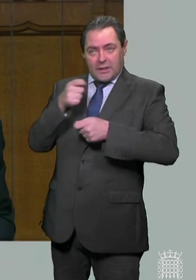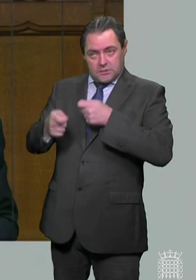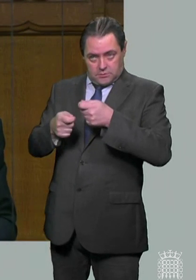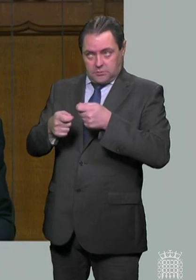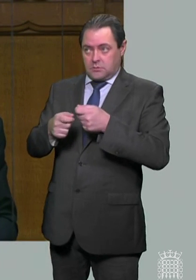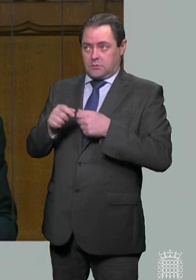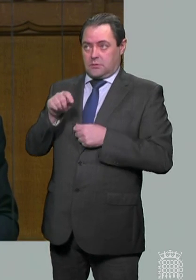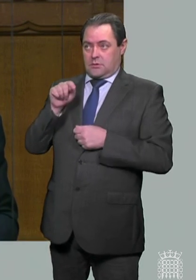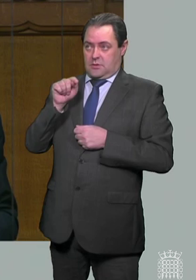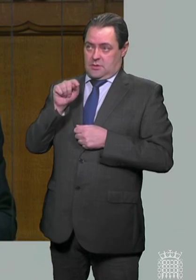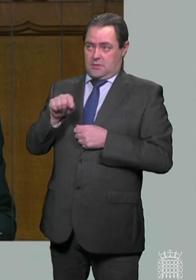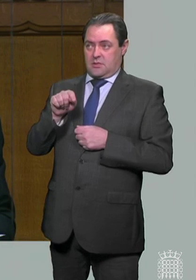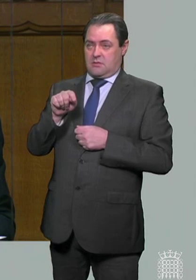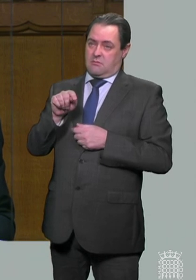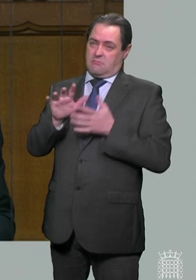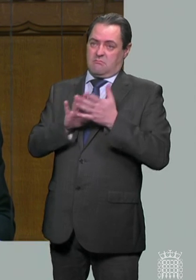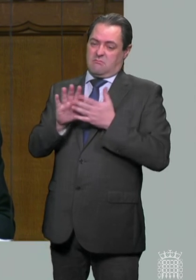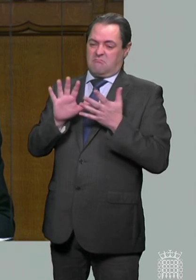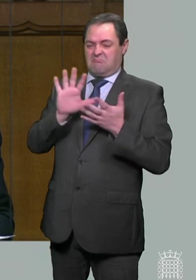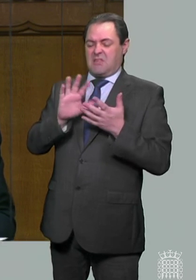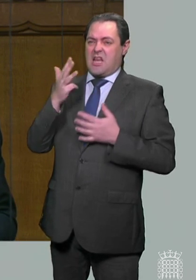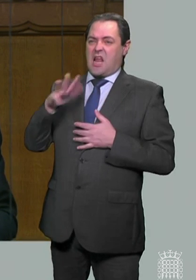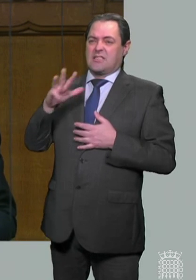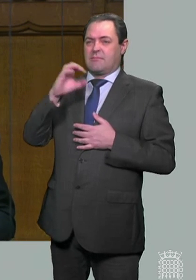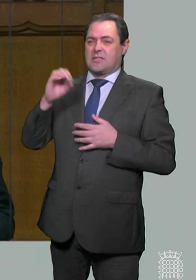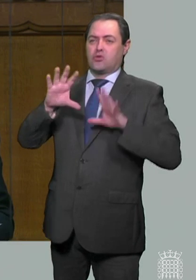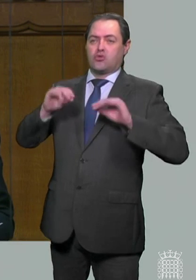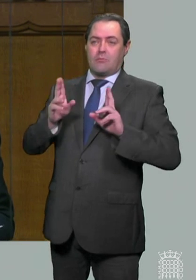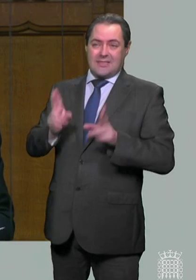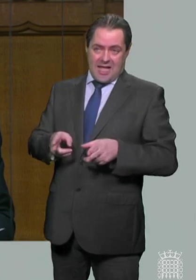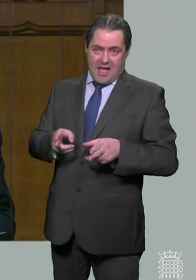The trial showed the drug to be roughly 90% successful, or better, at stopping death.